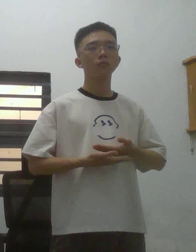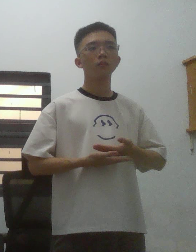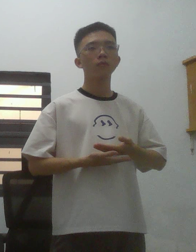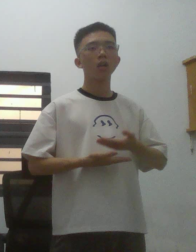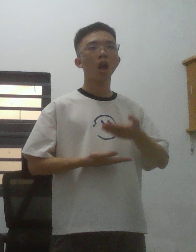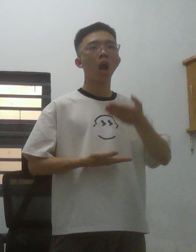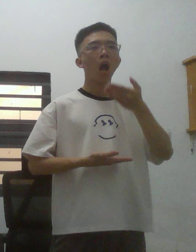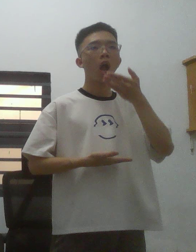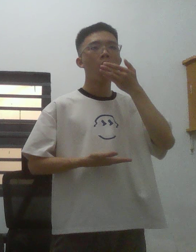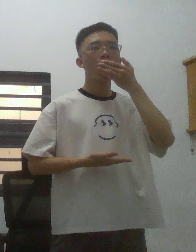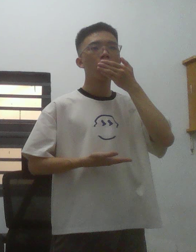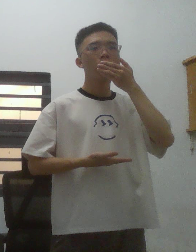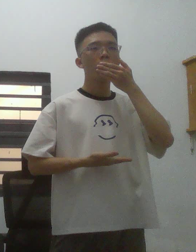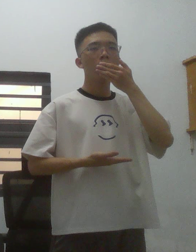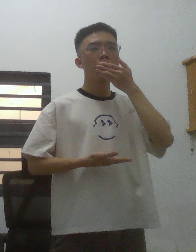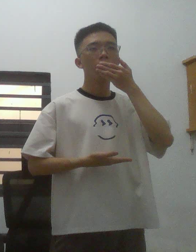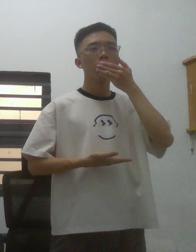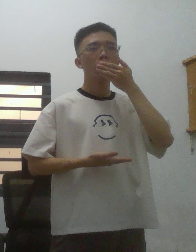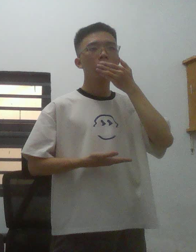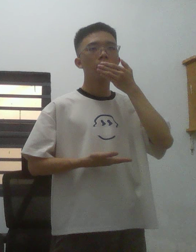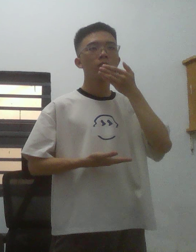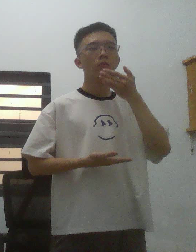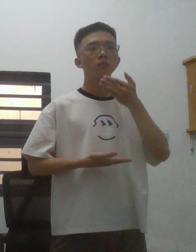sup